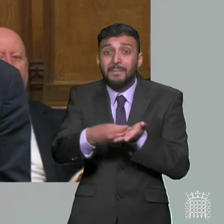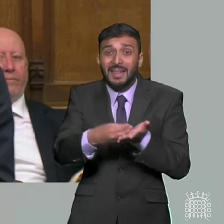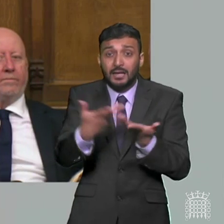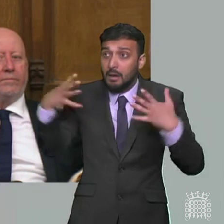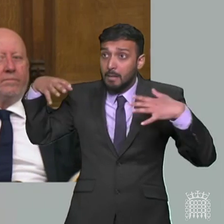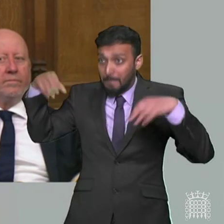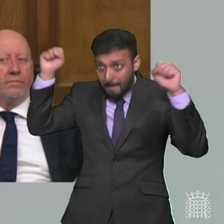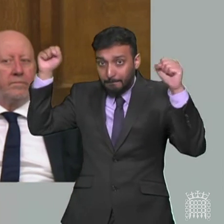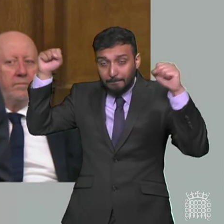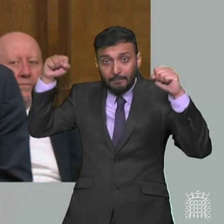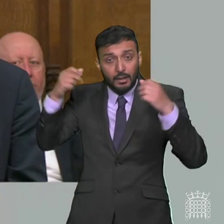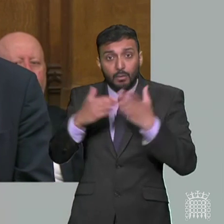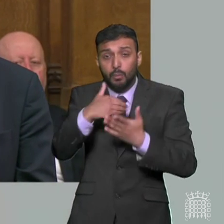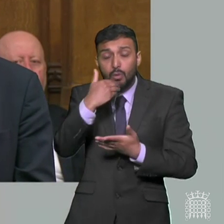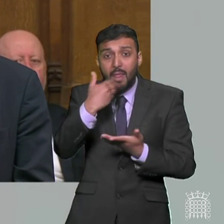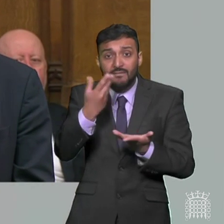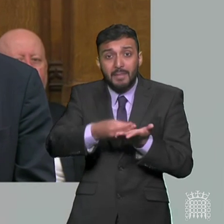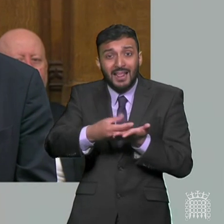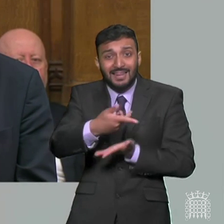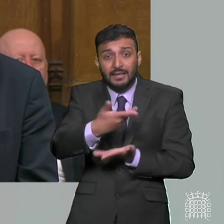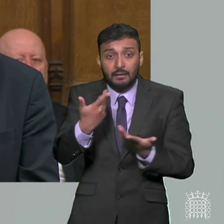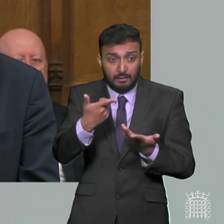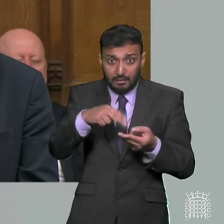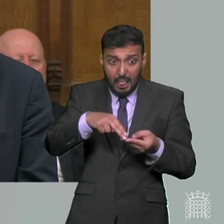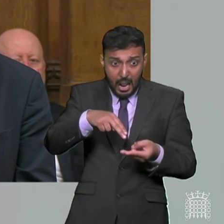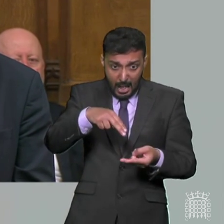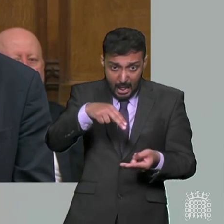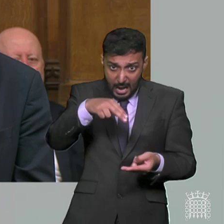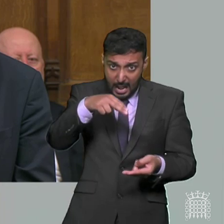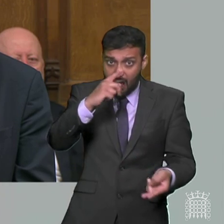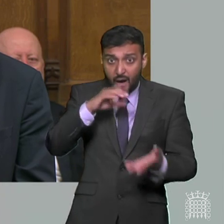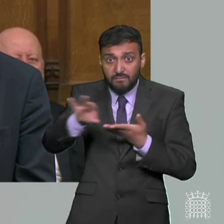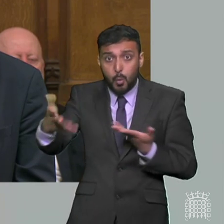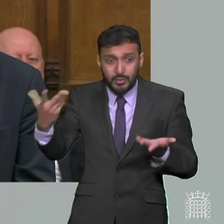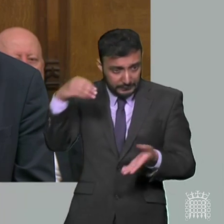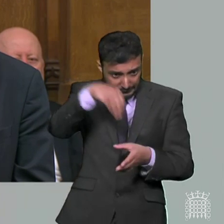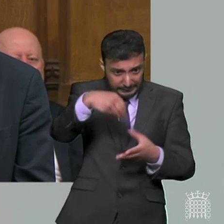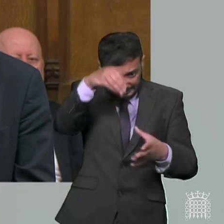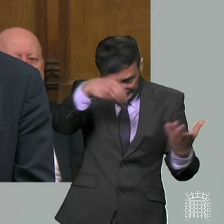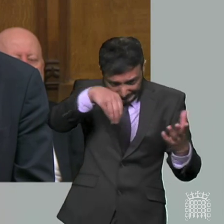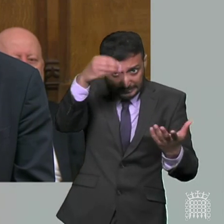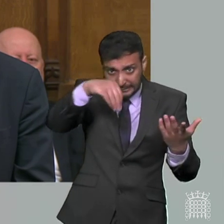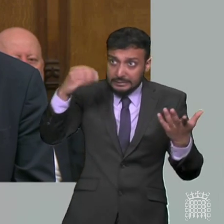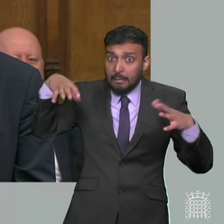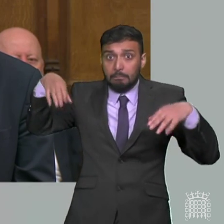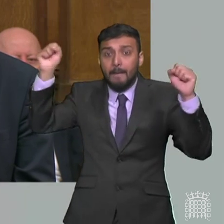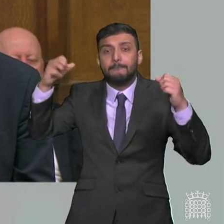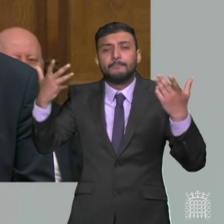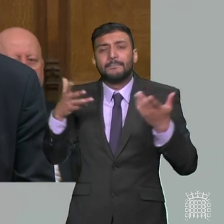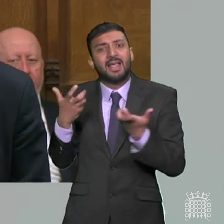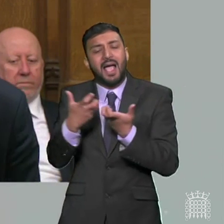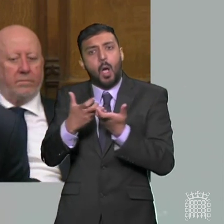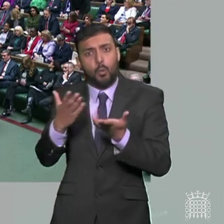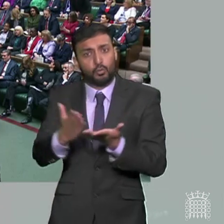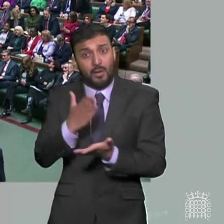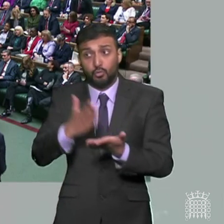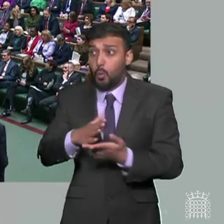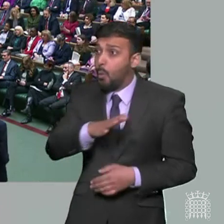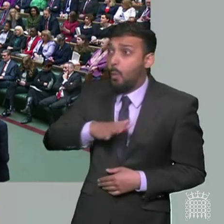What is the Prime Minister going to do to ensure that all our constituents have a right to light and warmth?